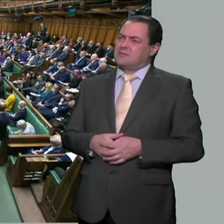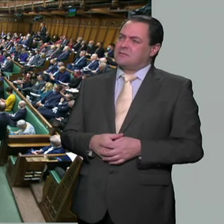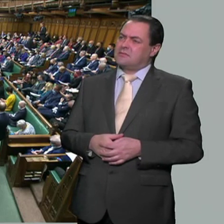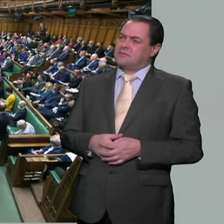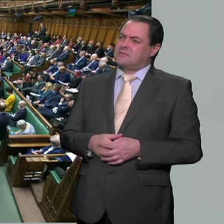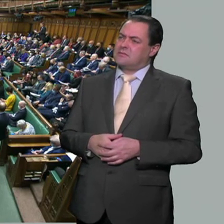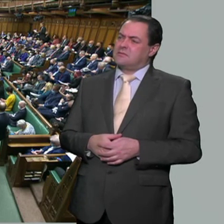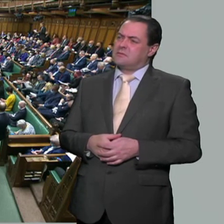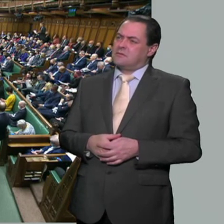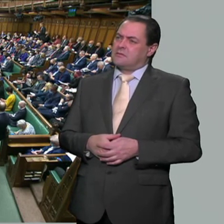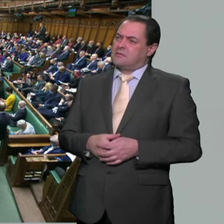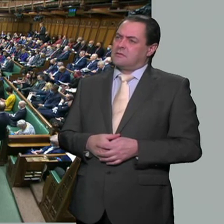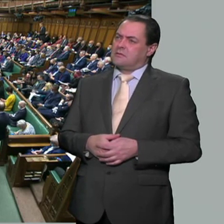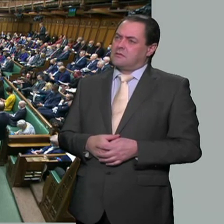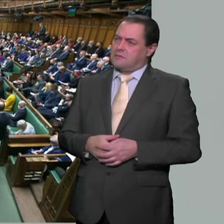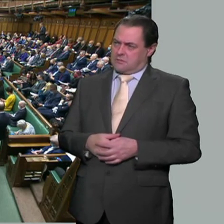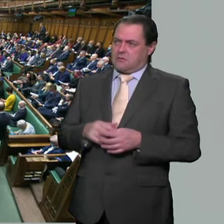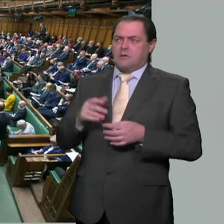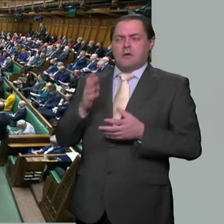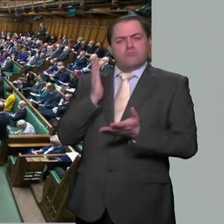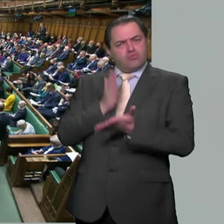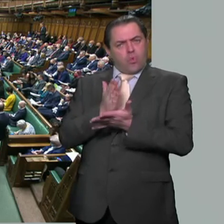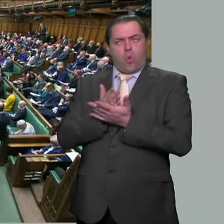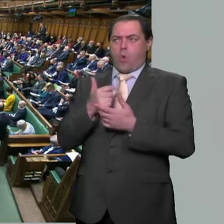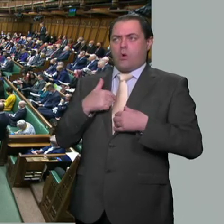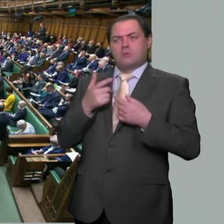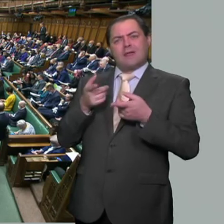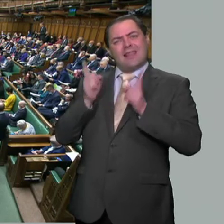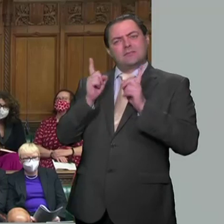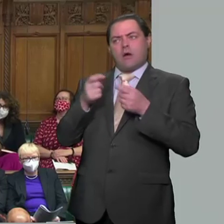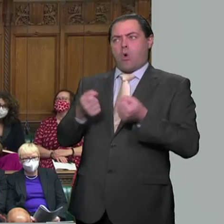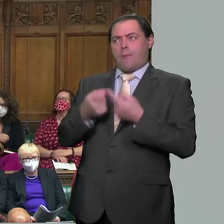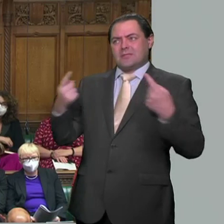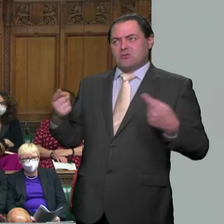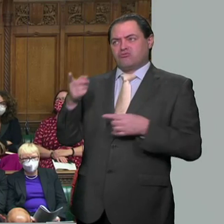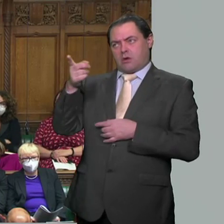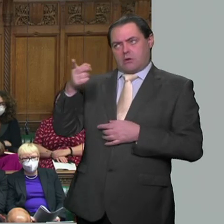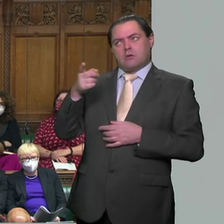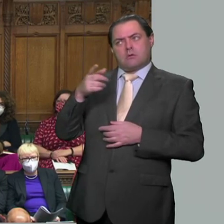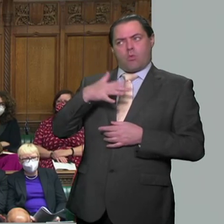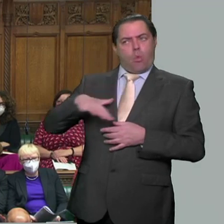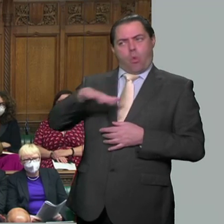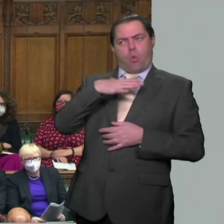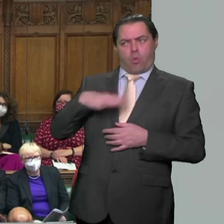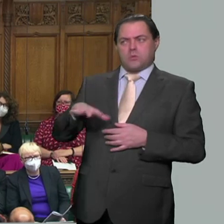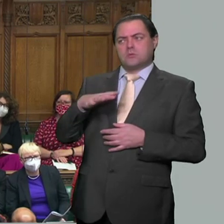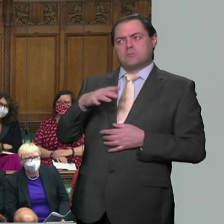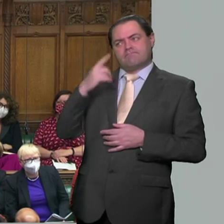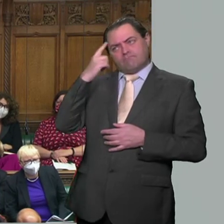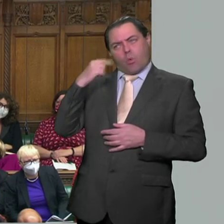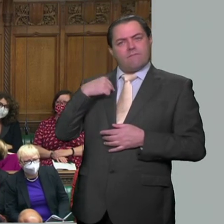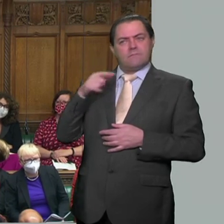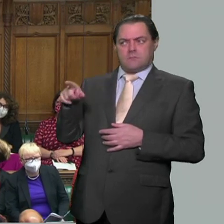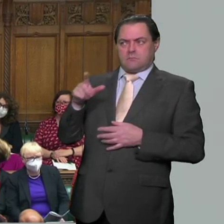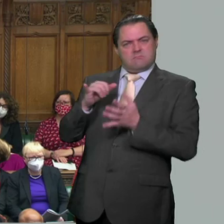I am sure that the whole House will want to send my right honourable Friend the Leader of the Opposition their best wishes.